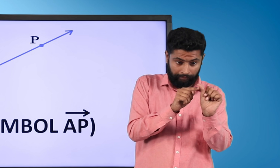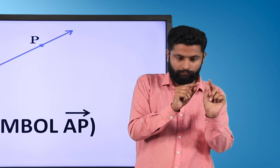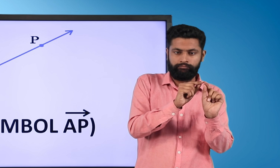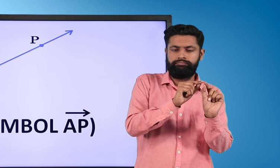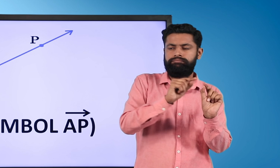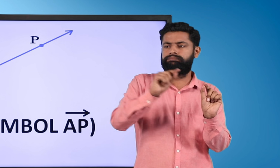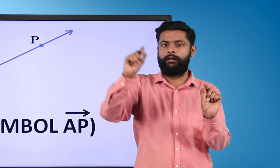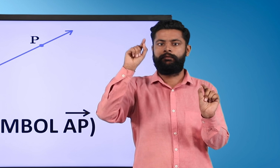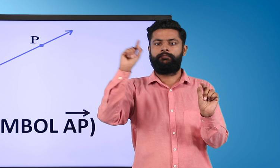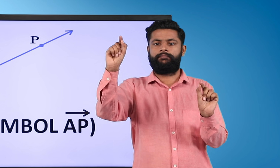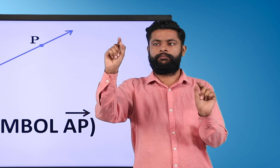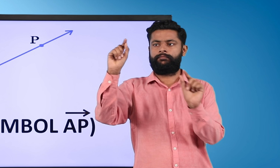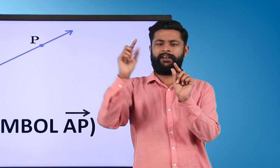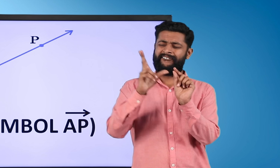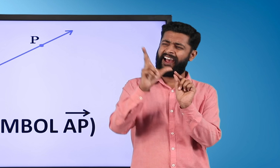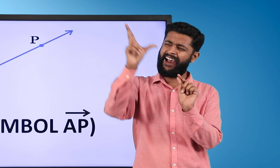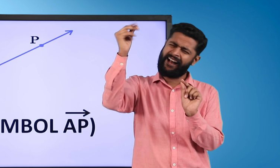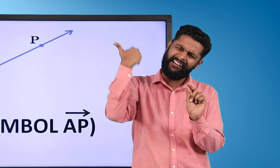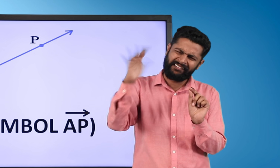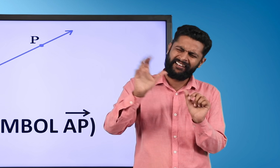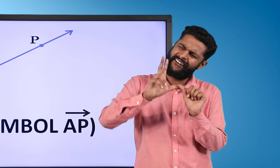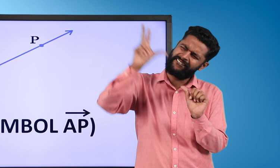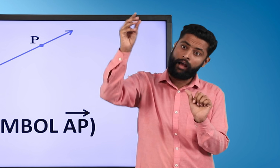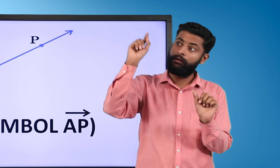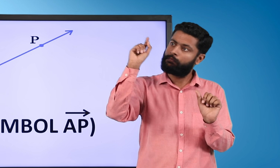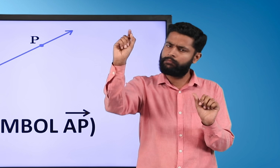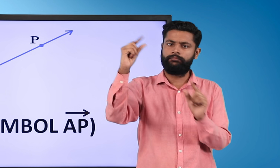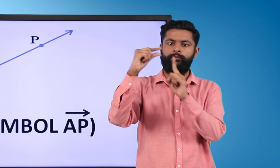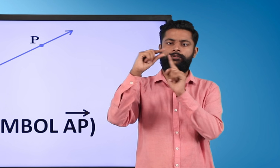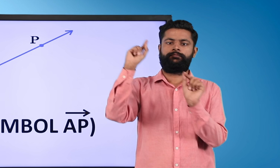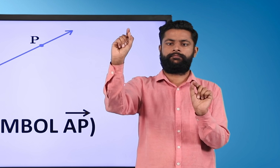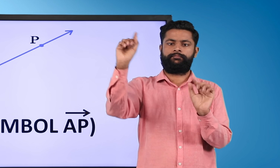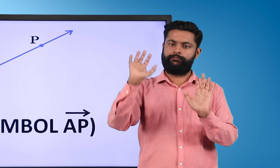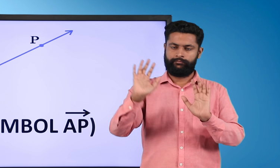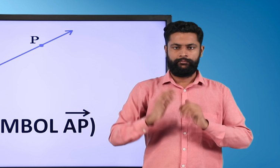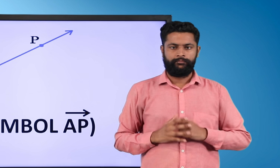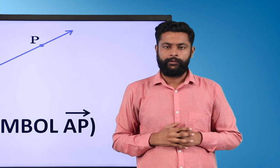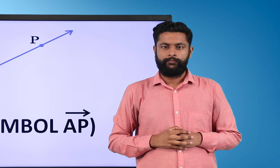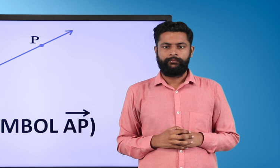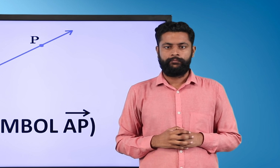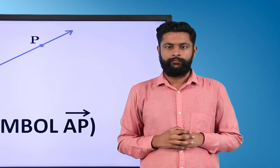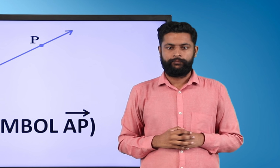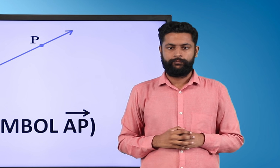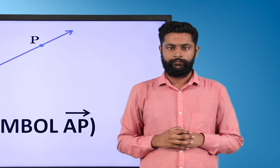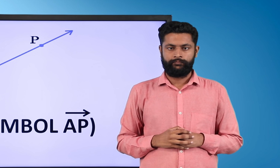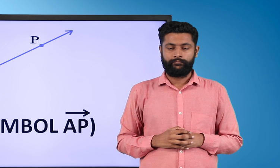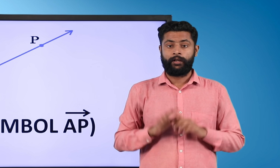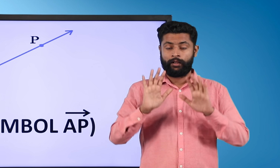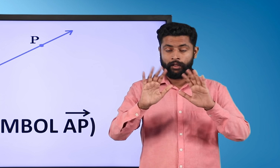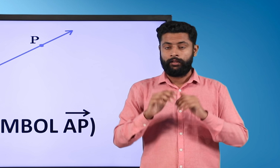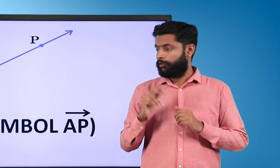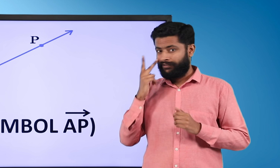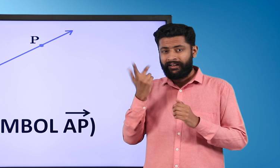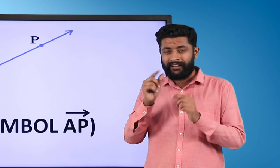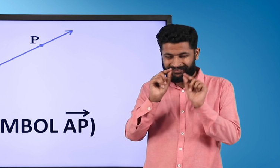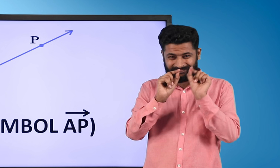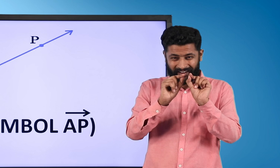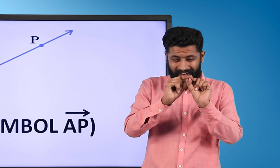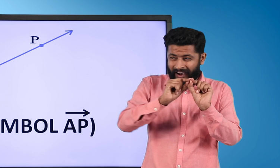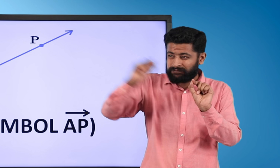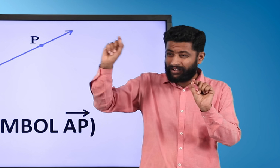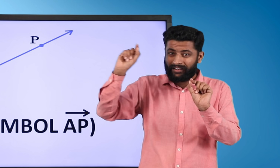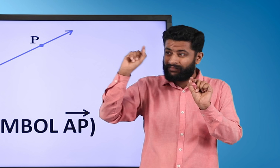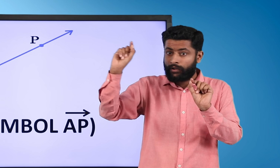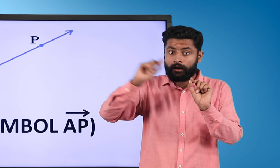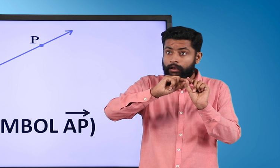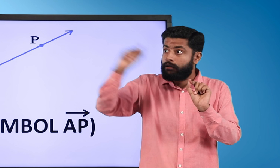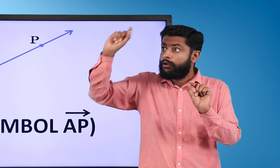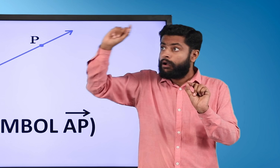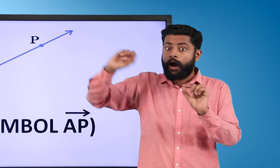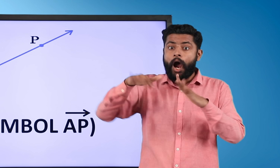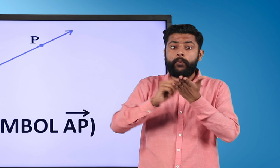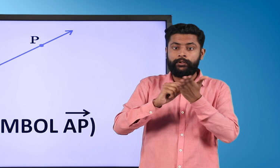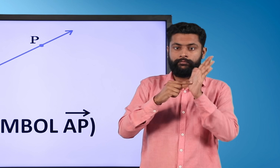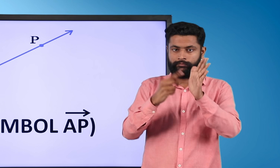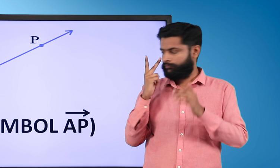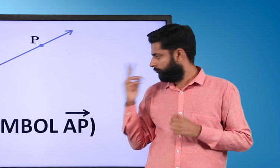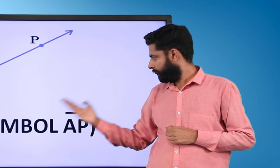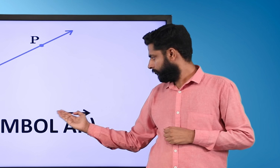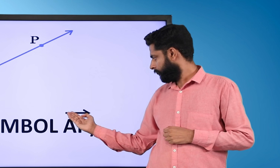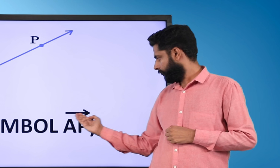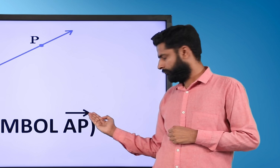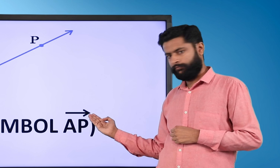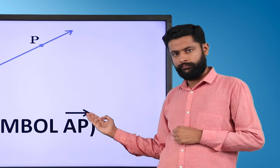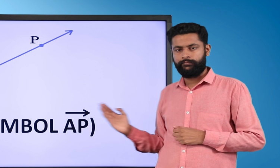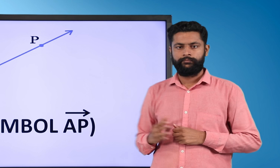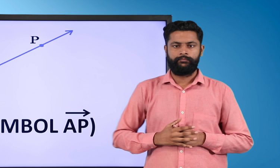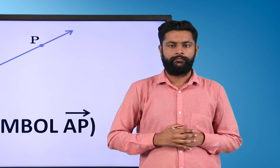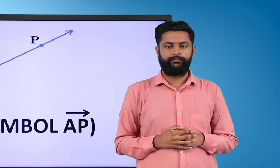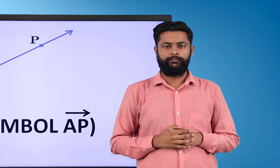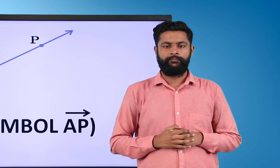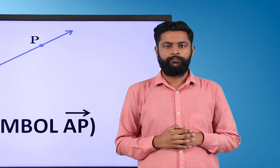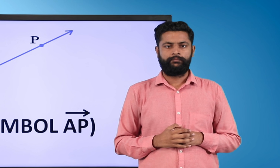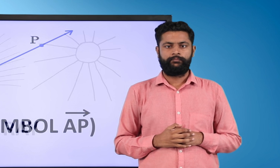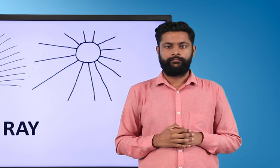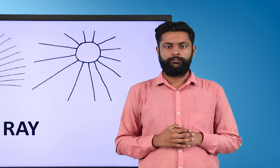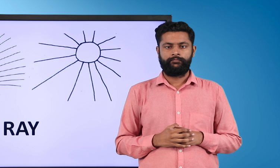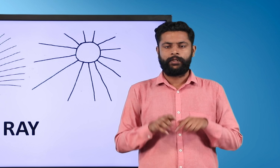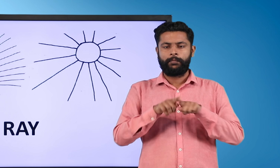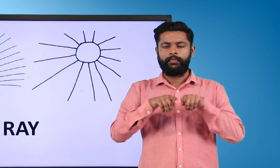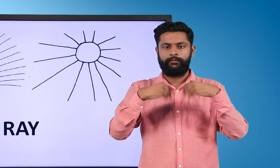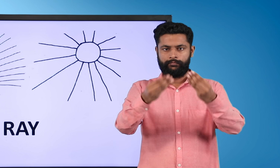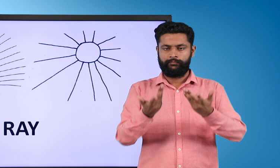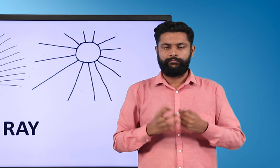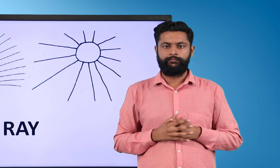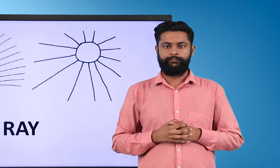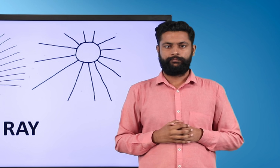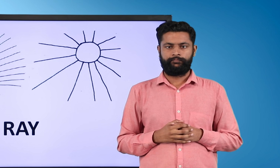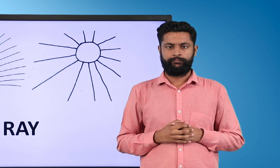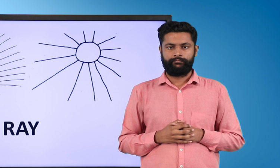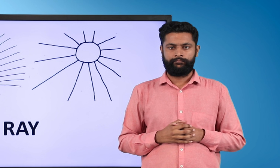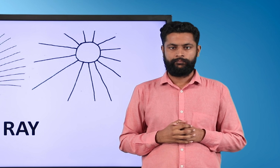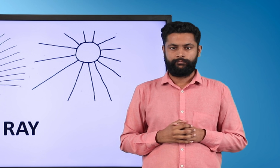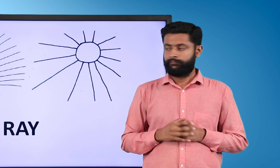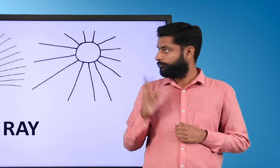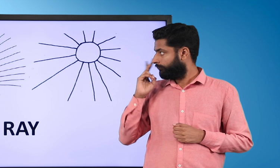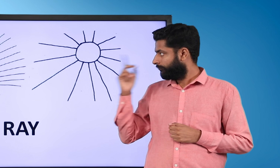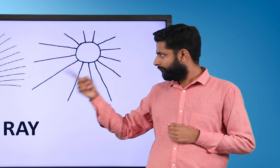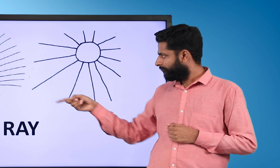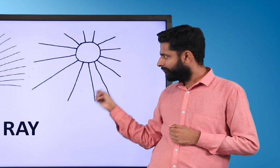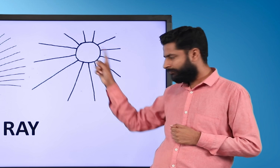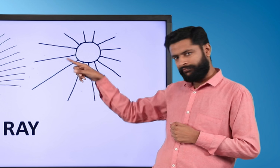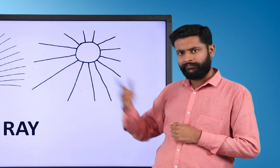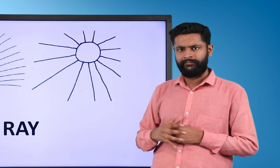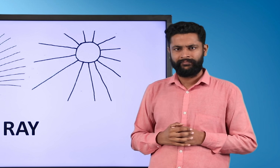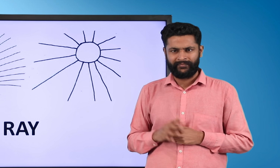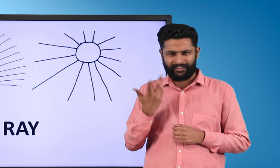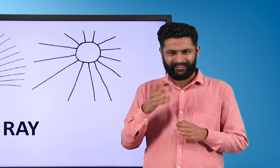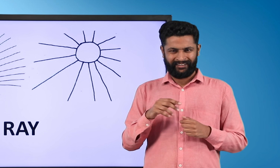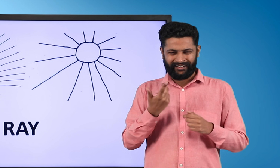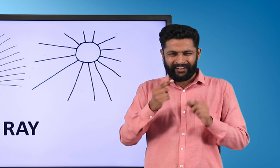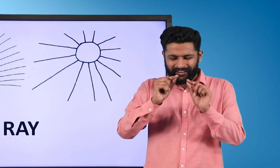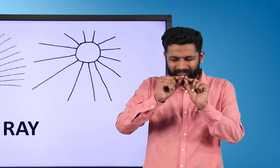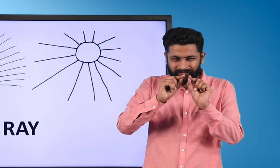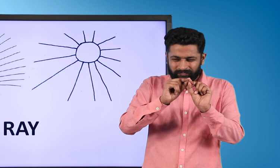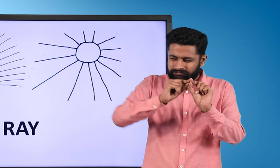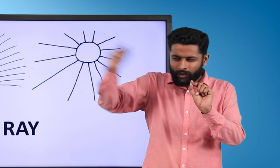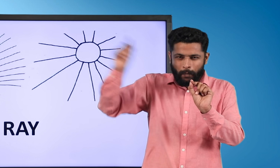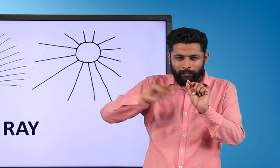It goes endlessly in the other direction We can mark a point P on the ray So it is called Ray AP There can be sun rays, or rays from the torchlight